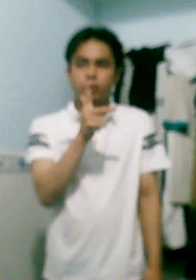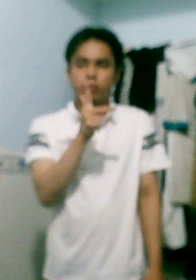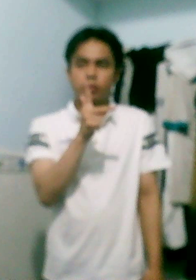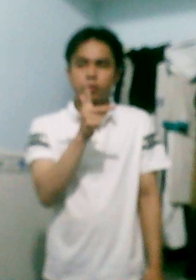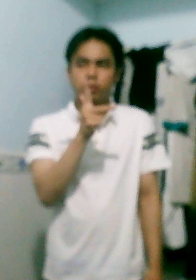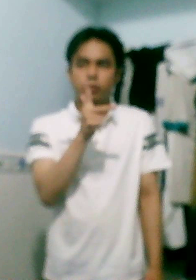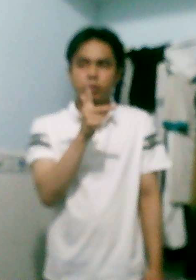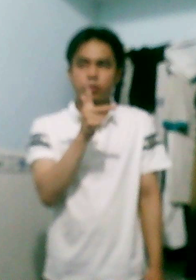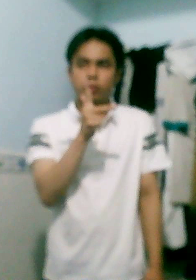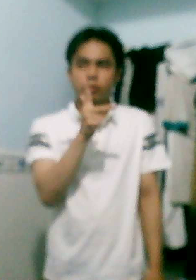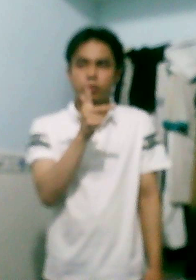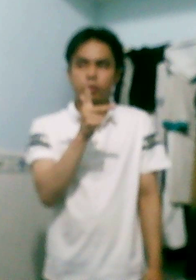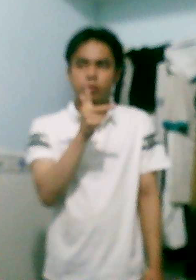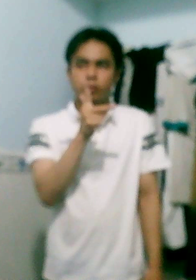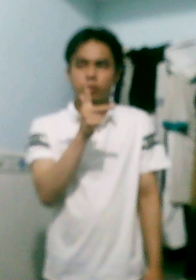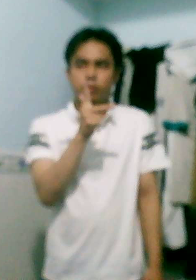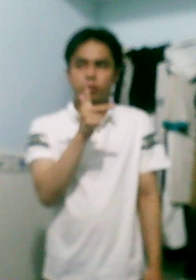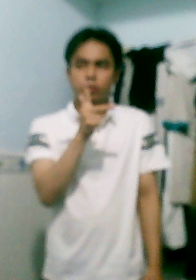k